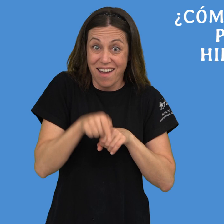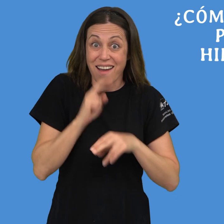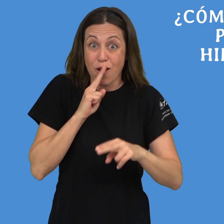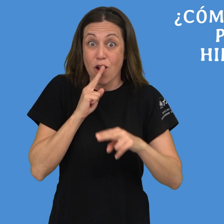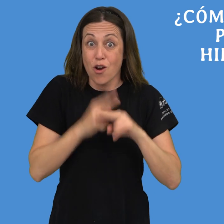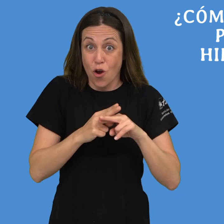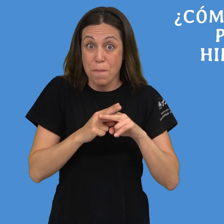nombre